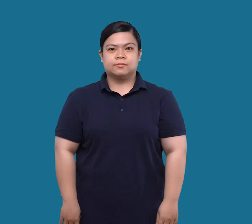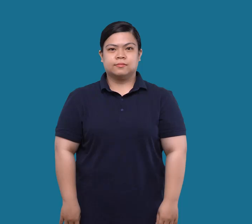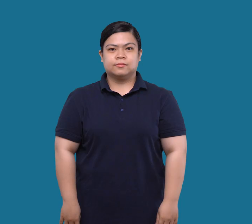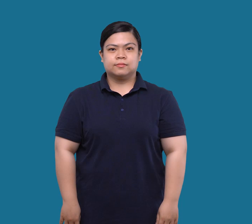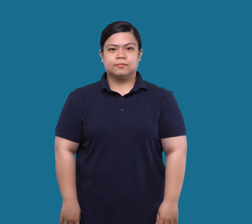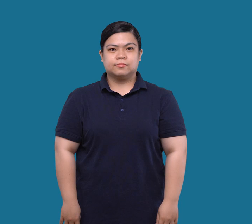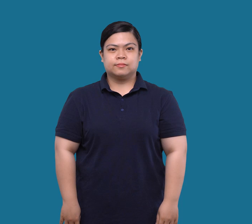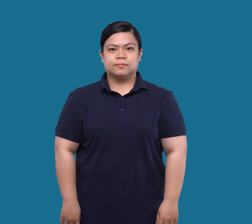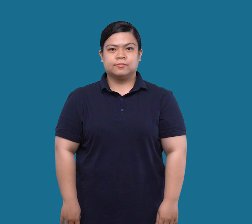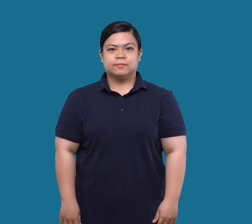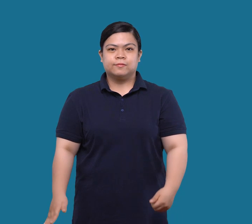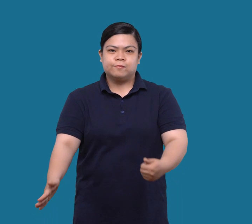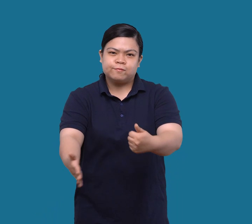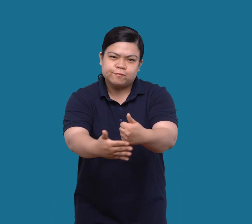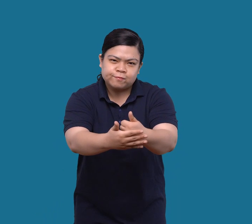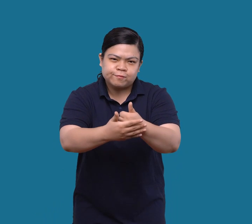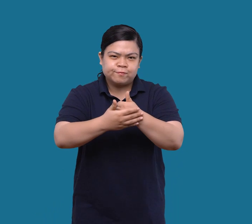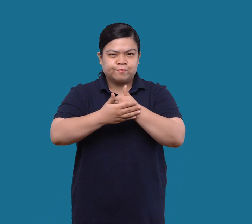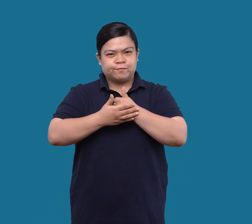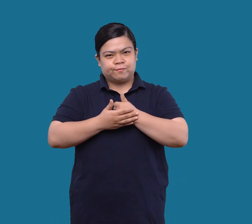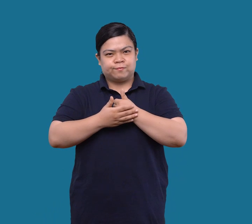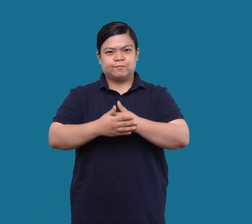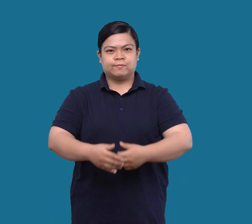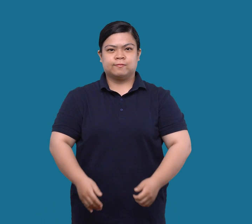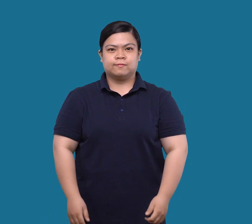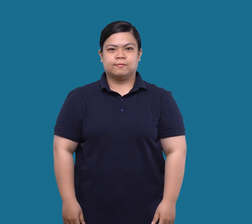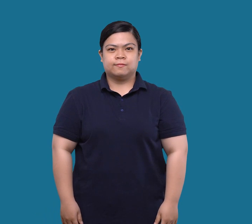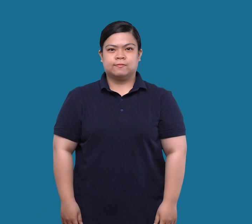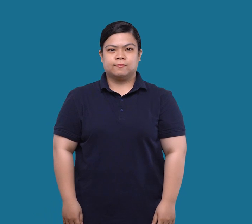đùm bọc